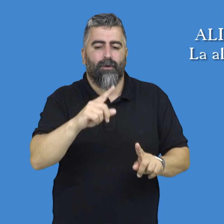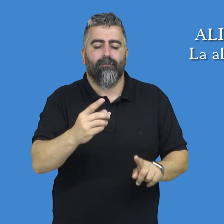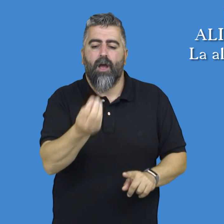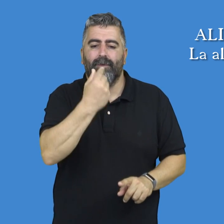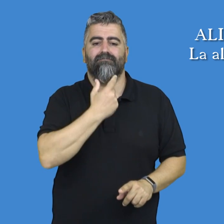comer